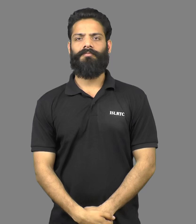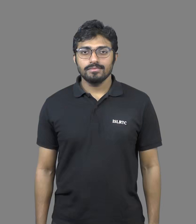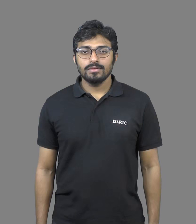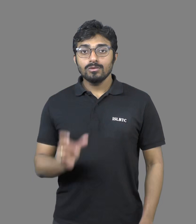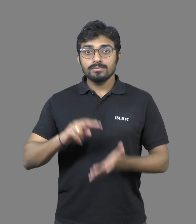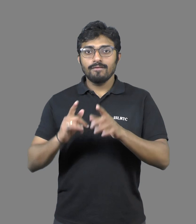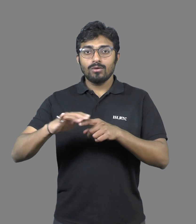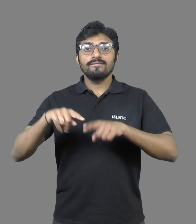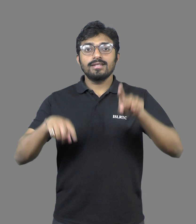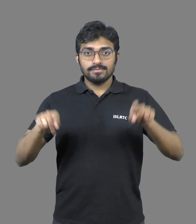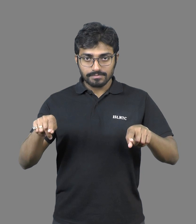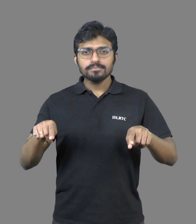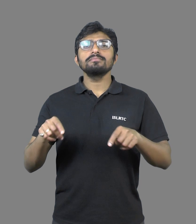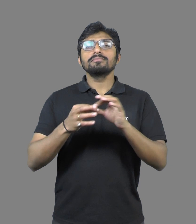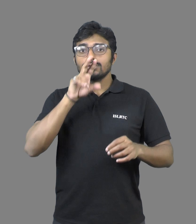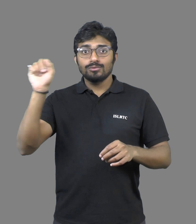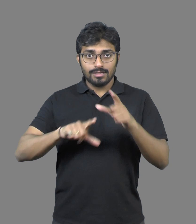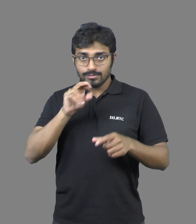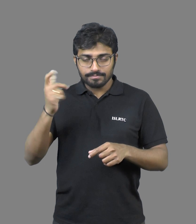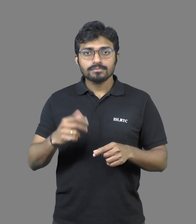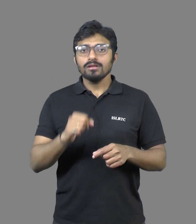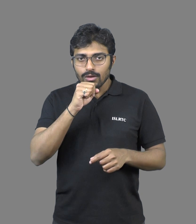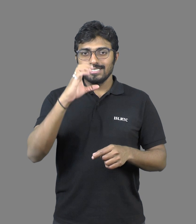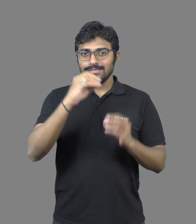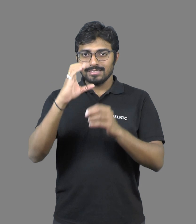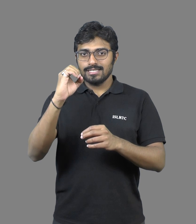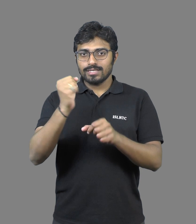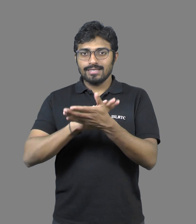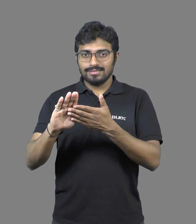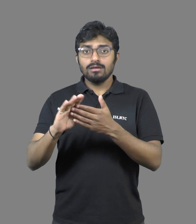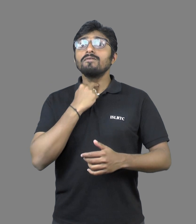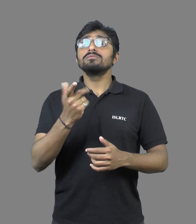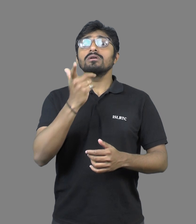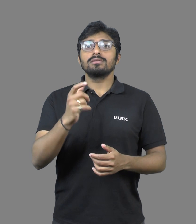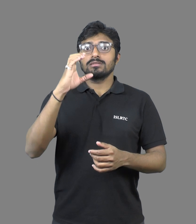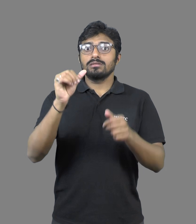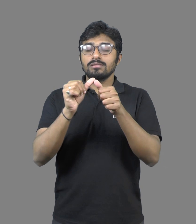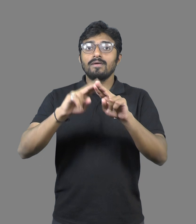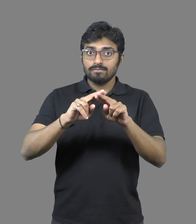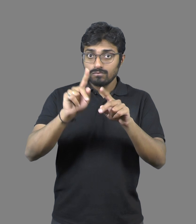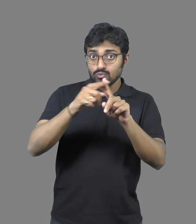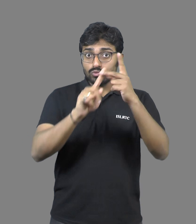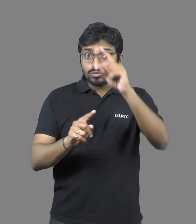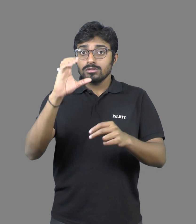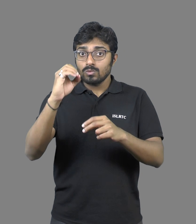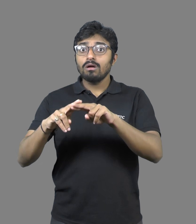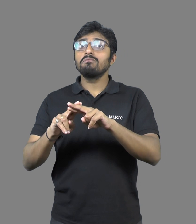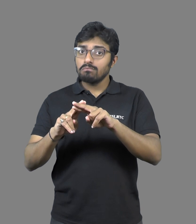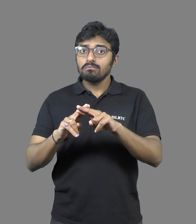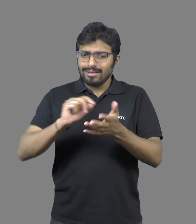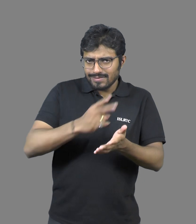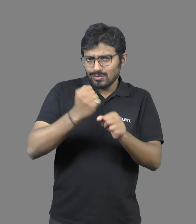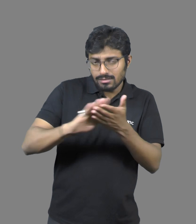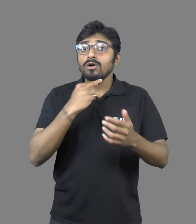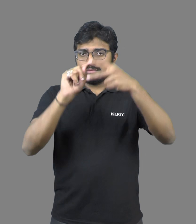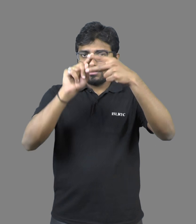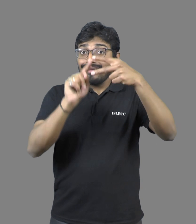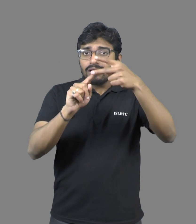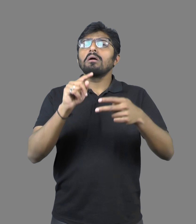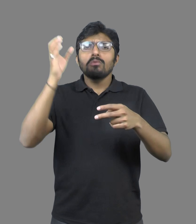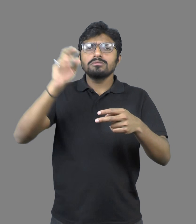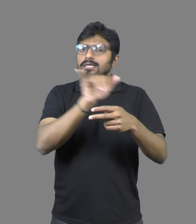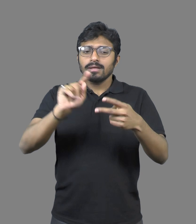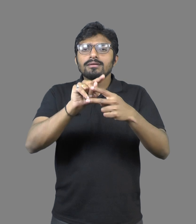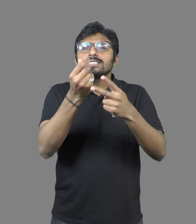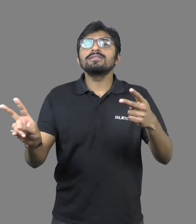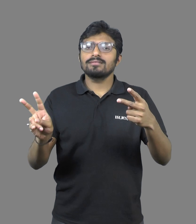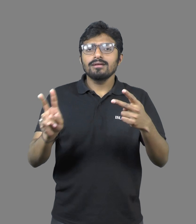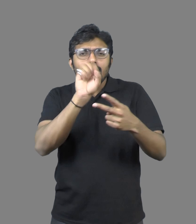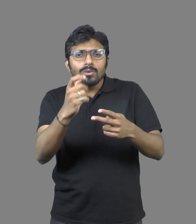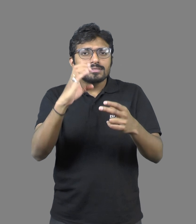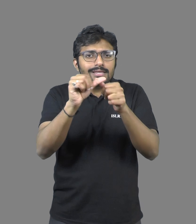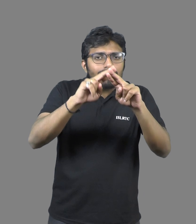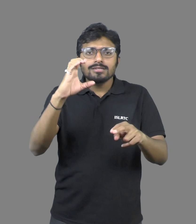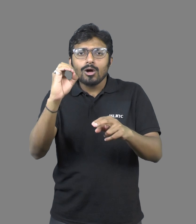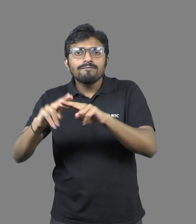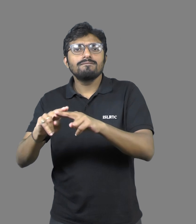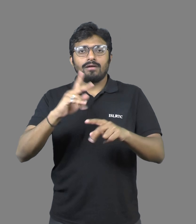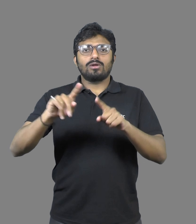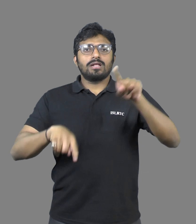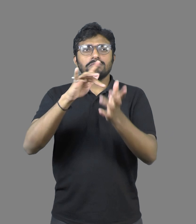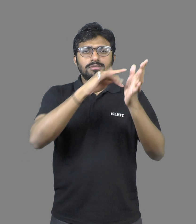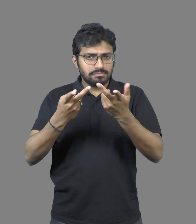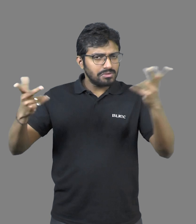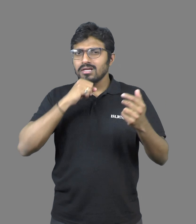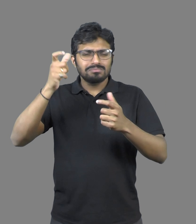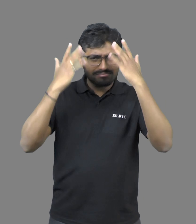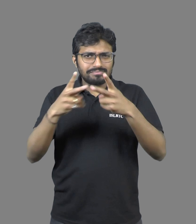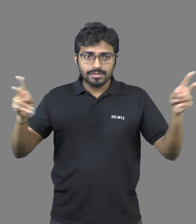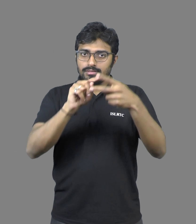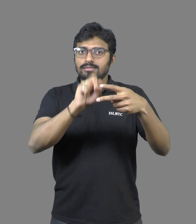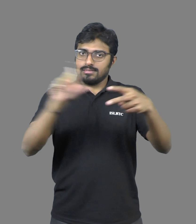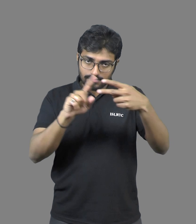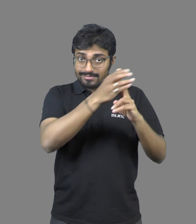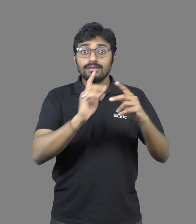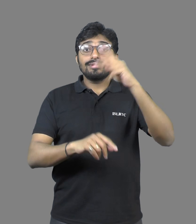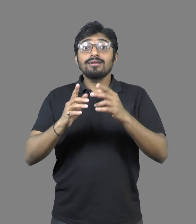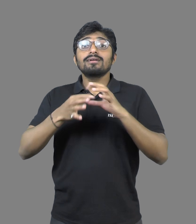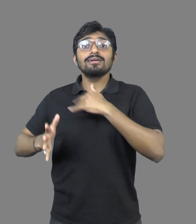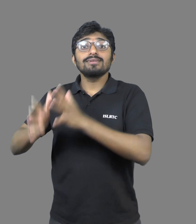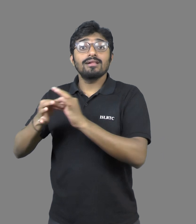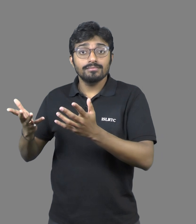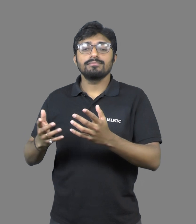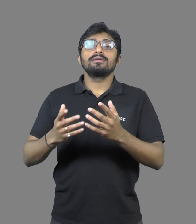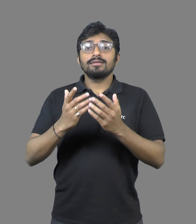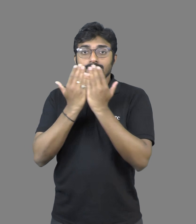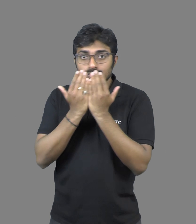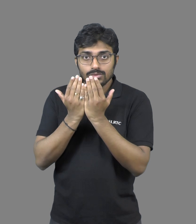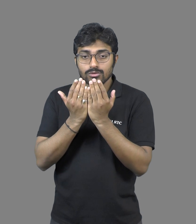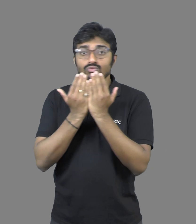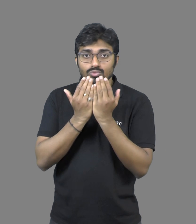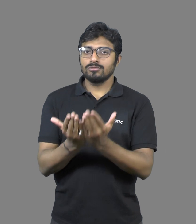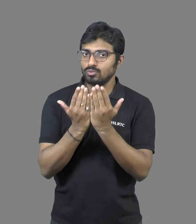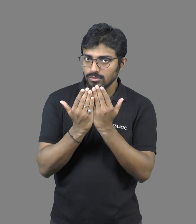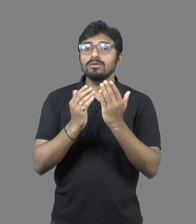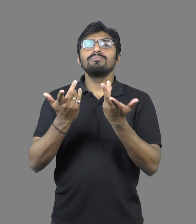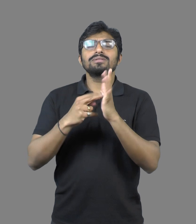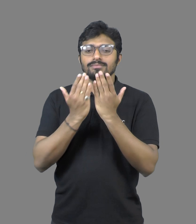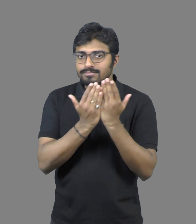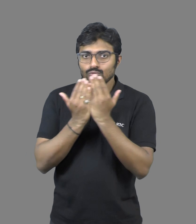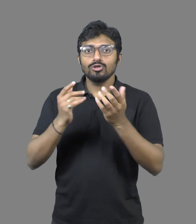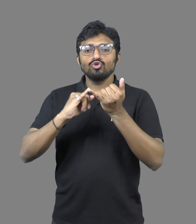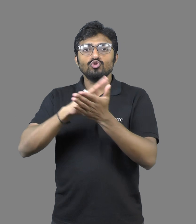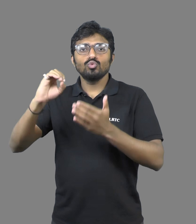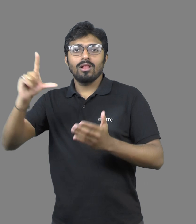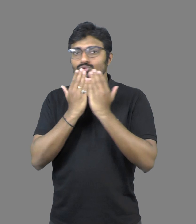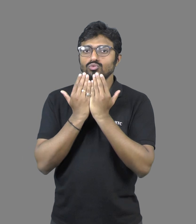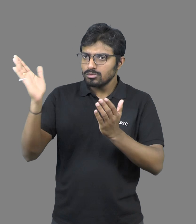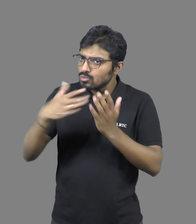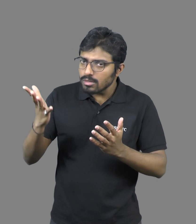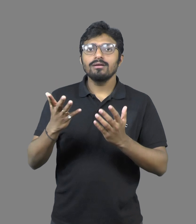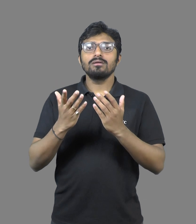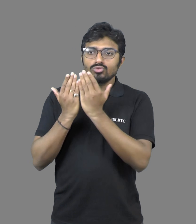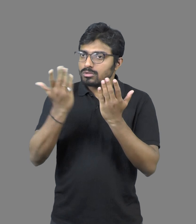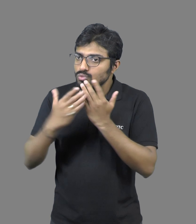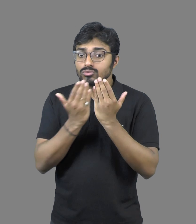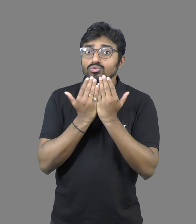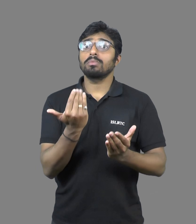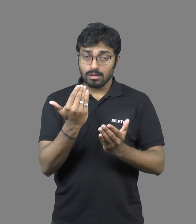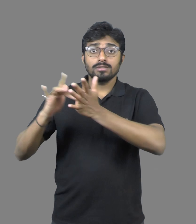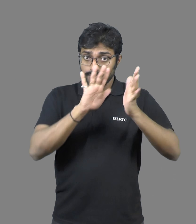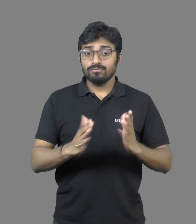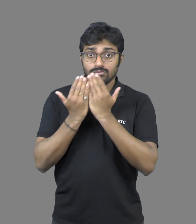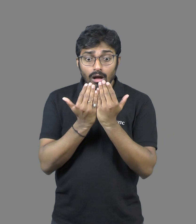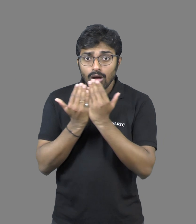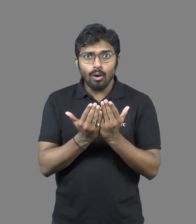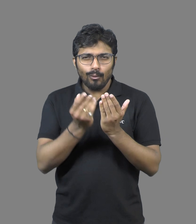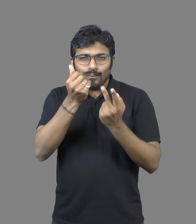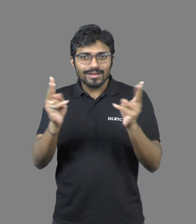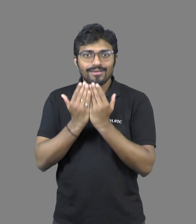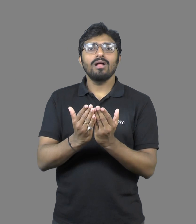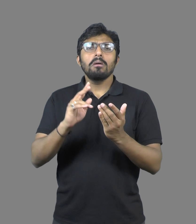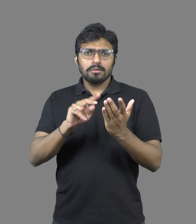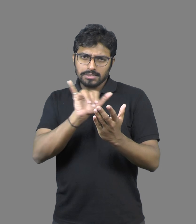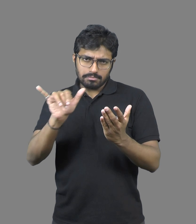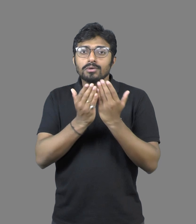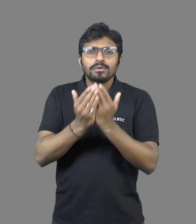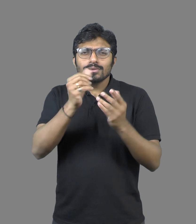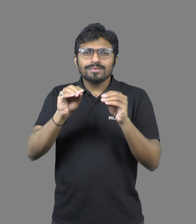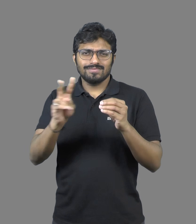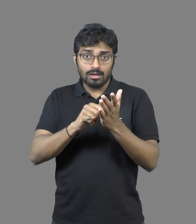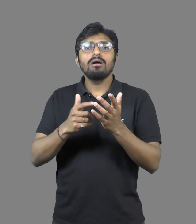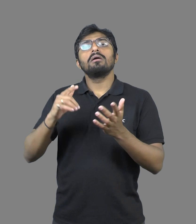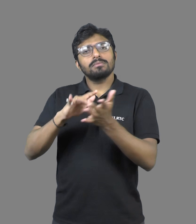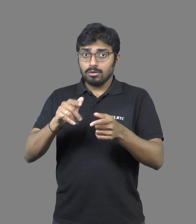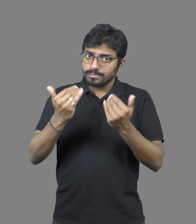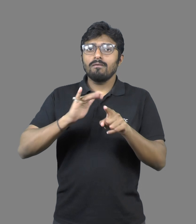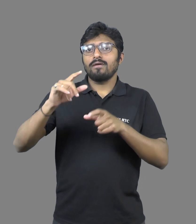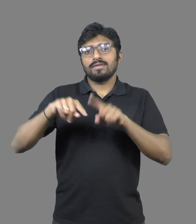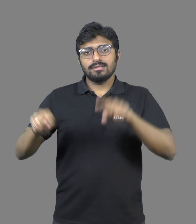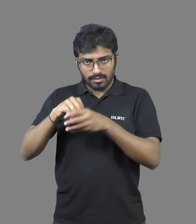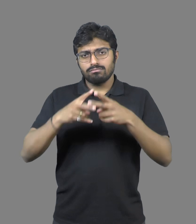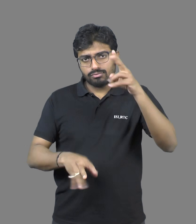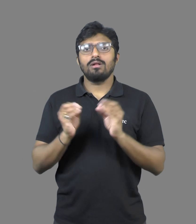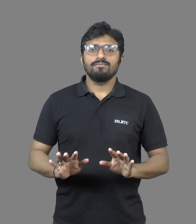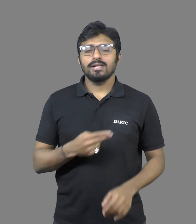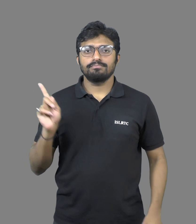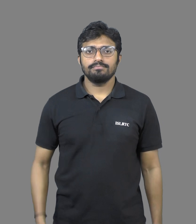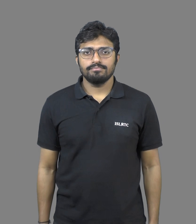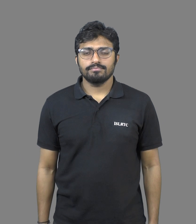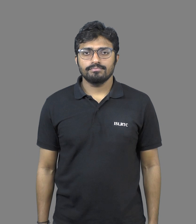Phonological Variation